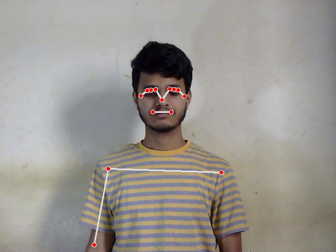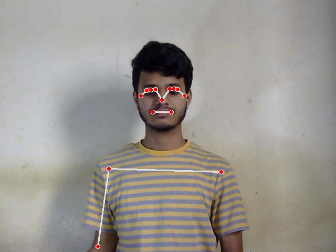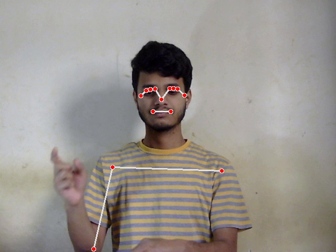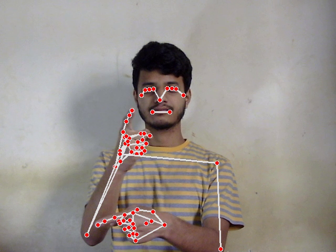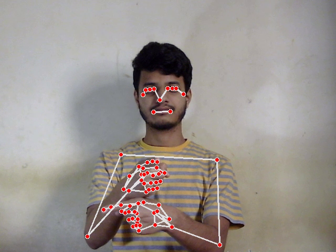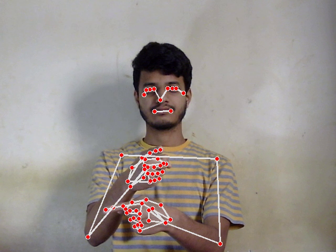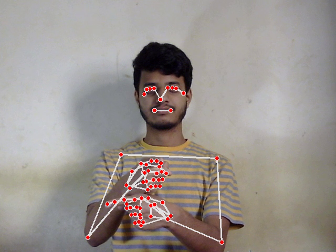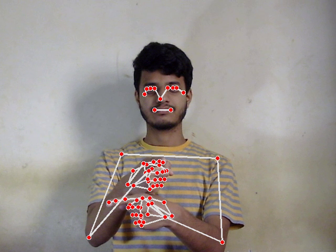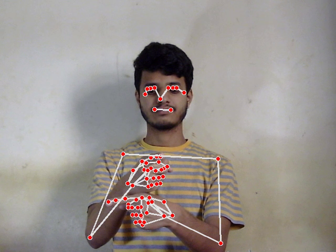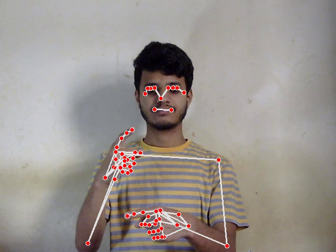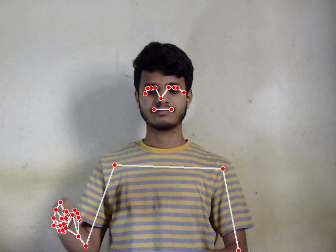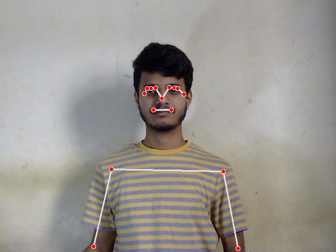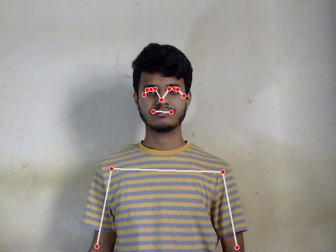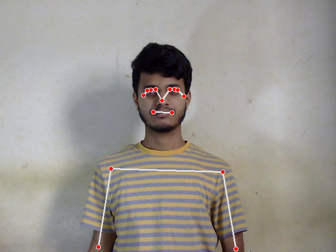right